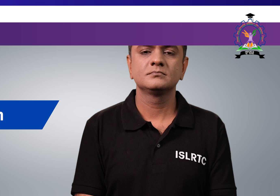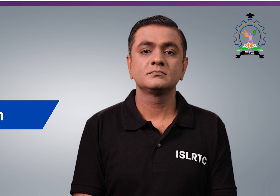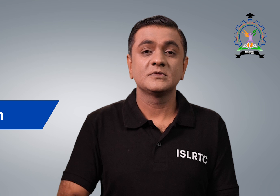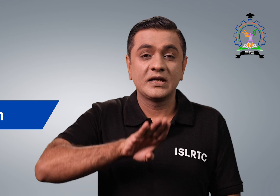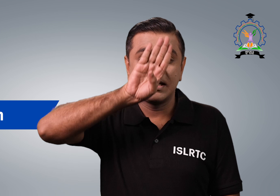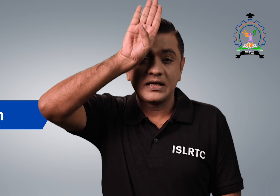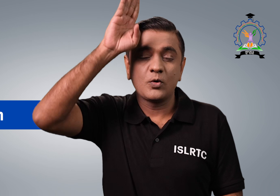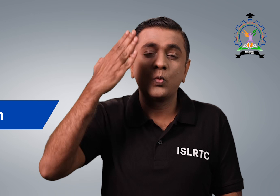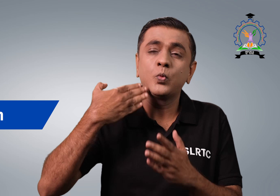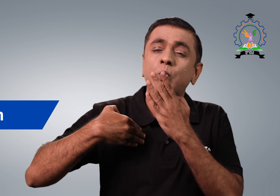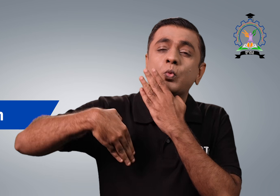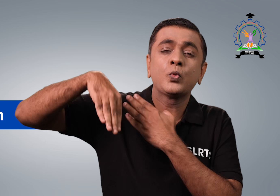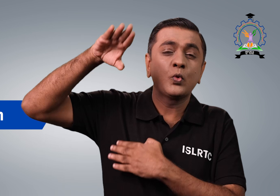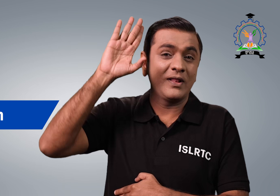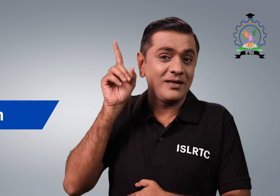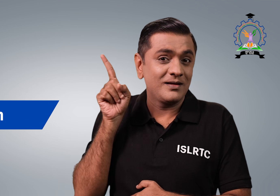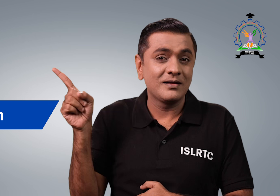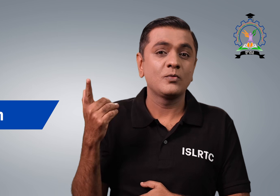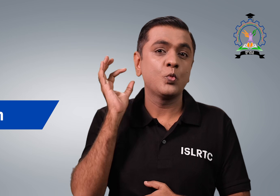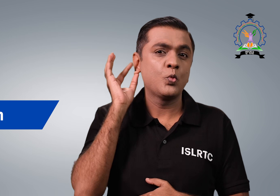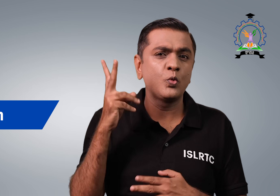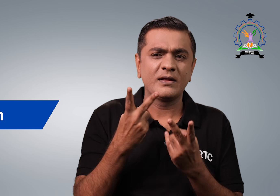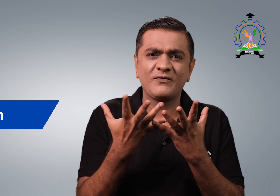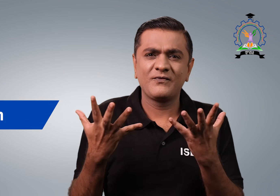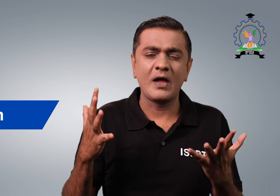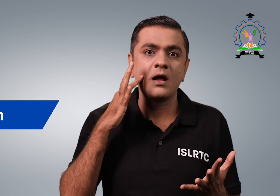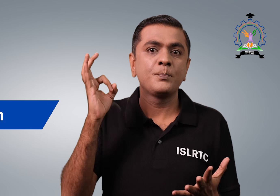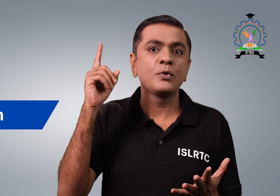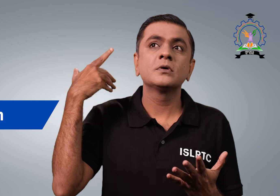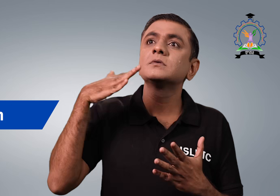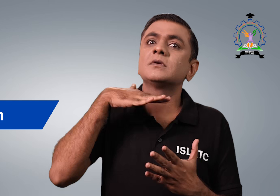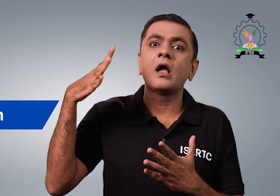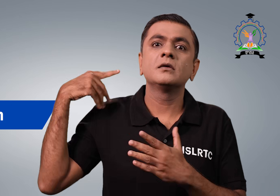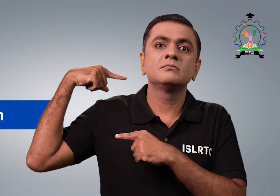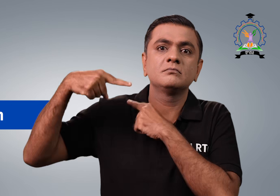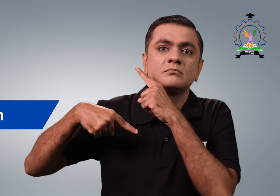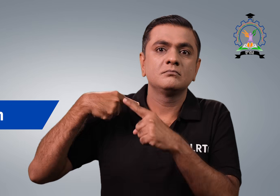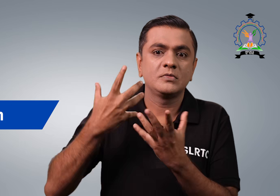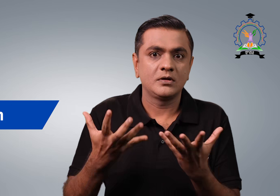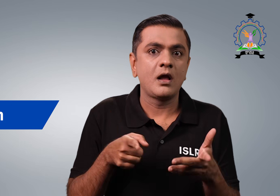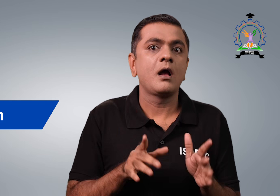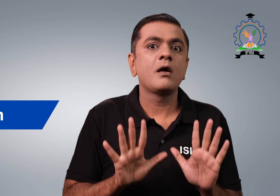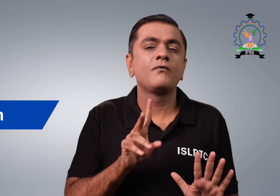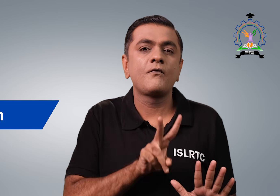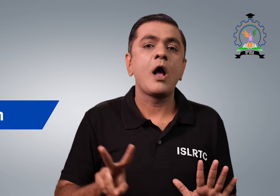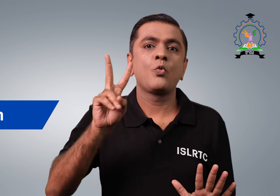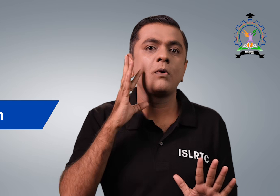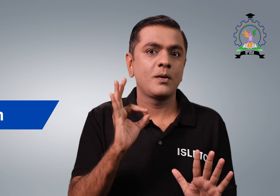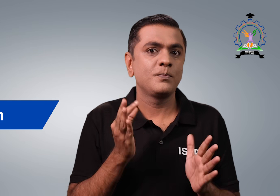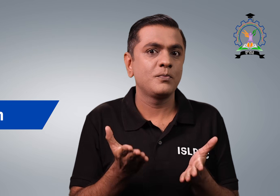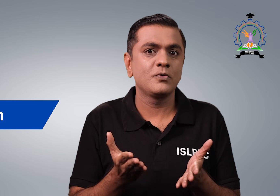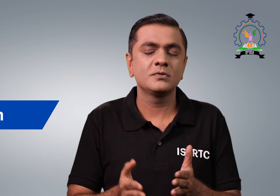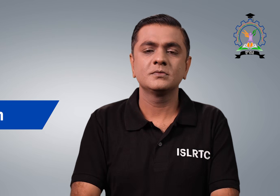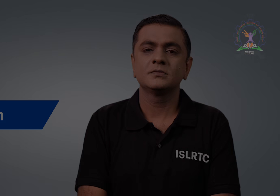An heirloom is a valuable item, like jewelry, that is passed down through generations in a family.